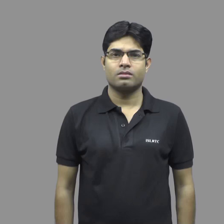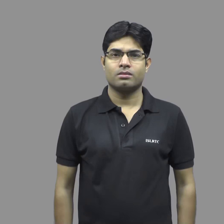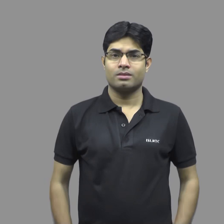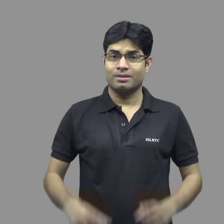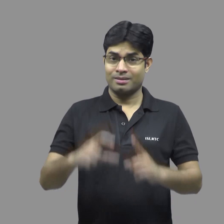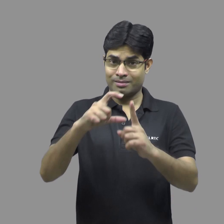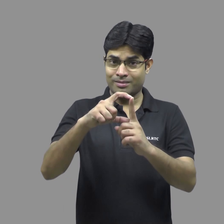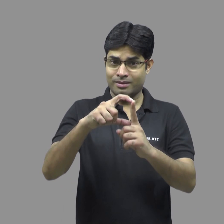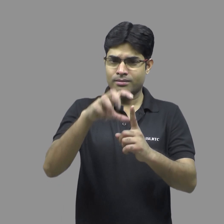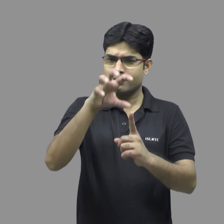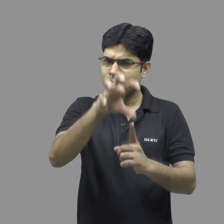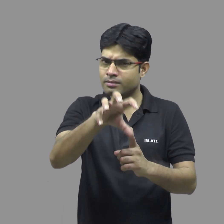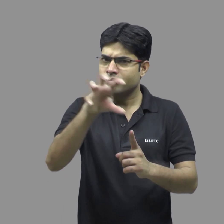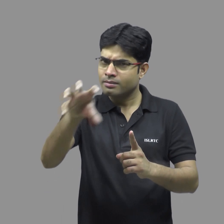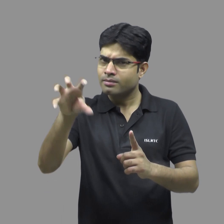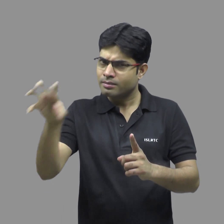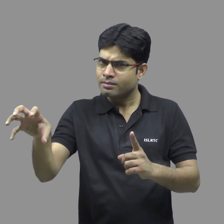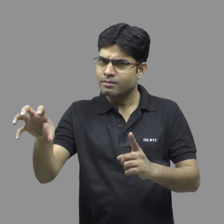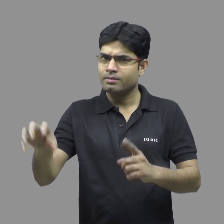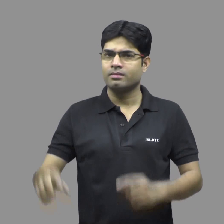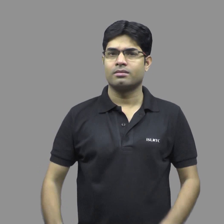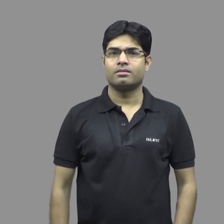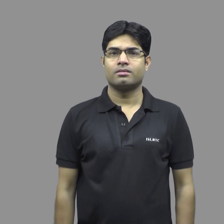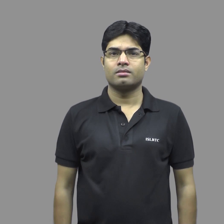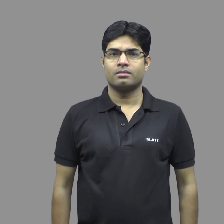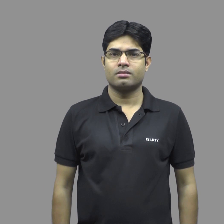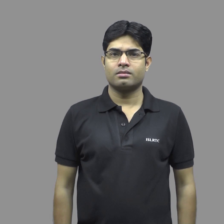District